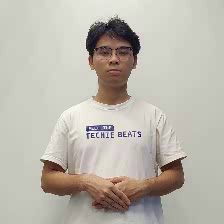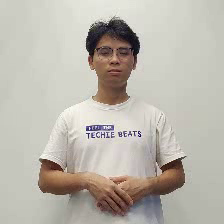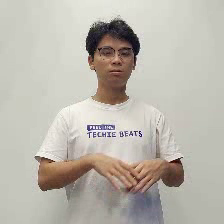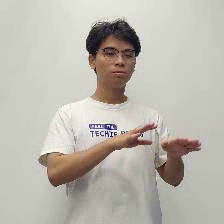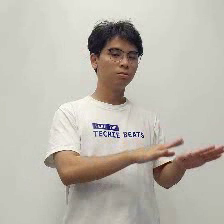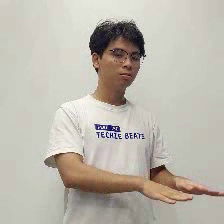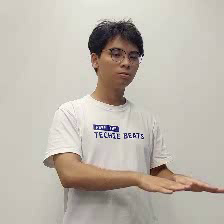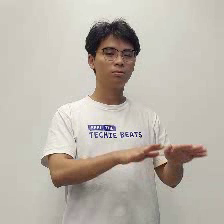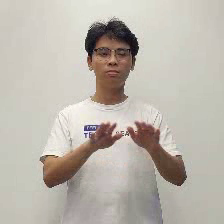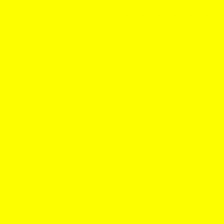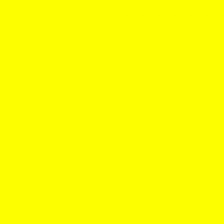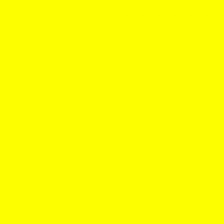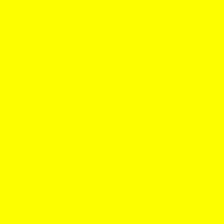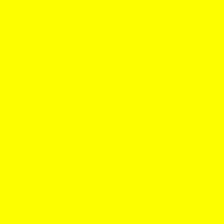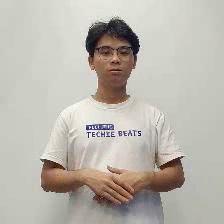Chậm lại